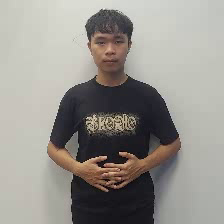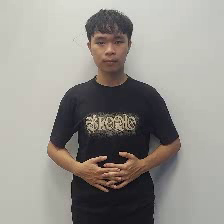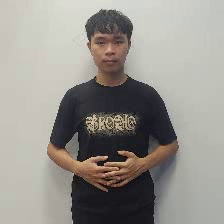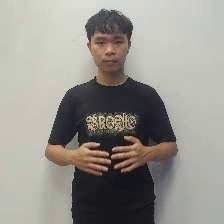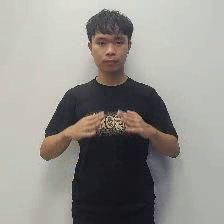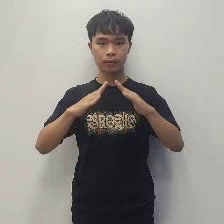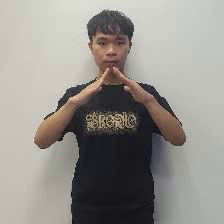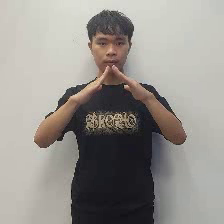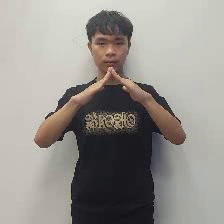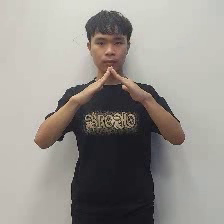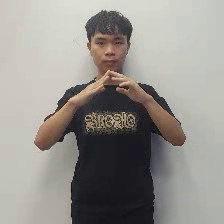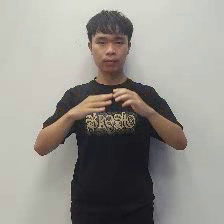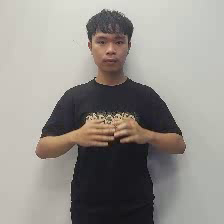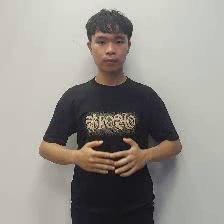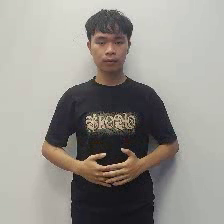Nhà